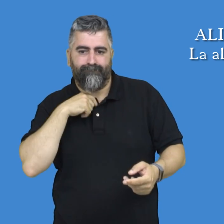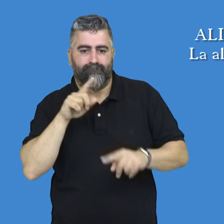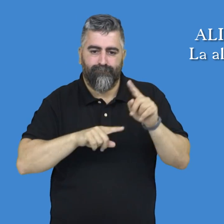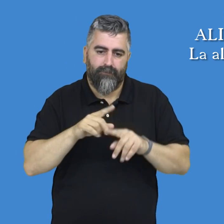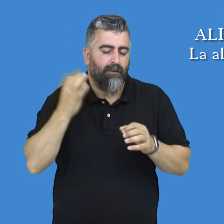problema